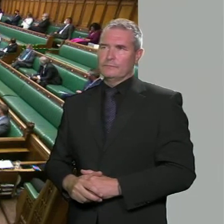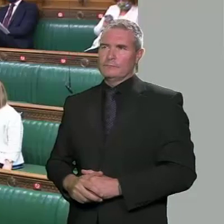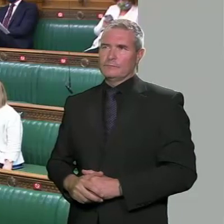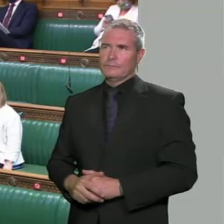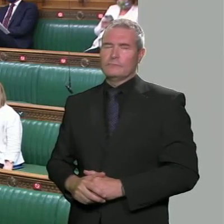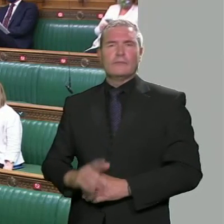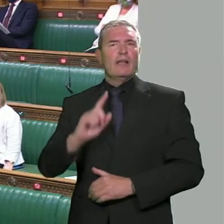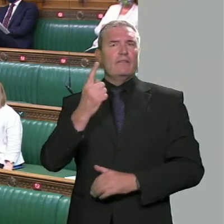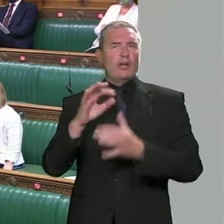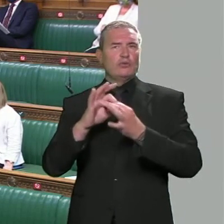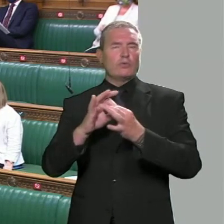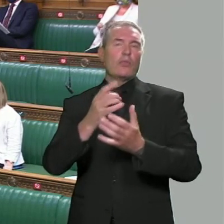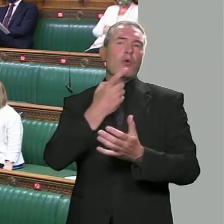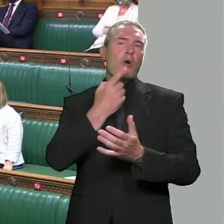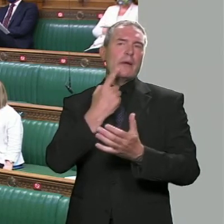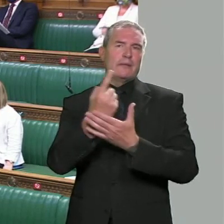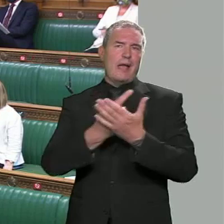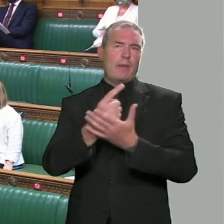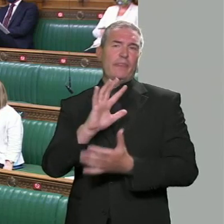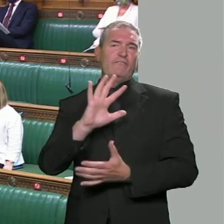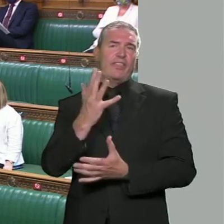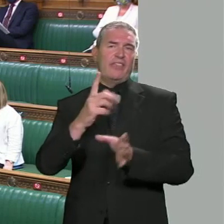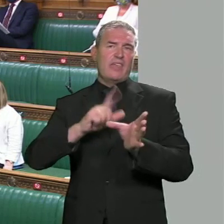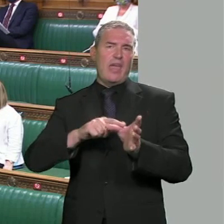I associate myself with the remarks concerning the fifth anniversary of the murder of Jo Cox.